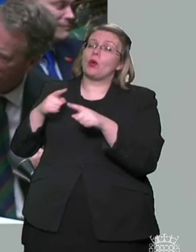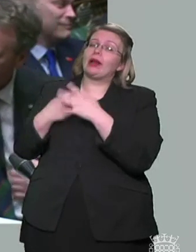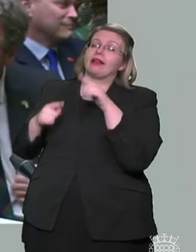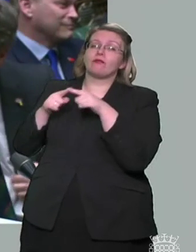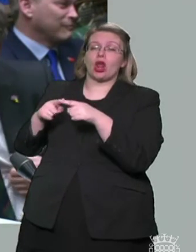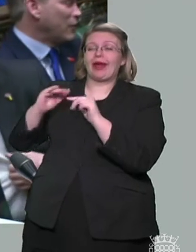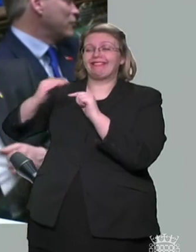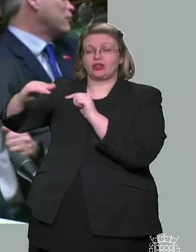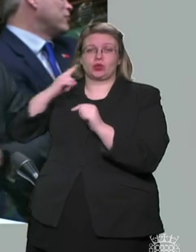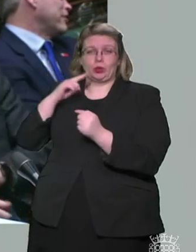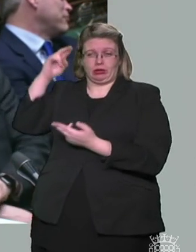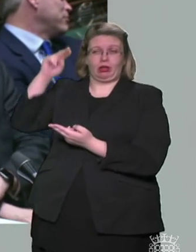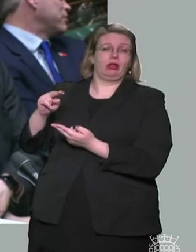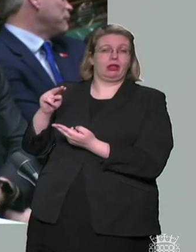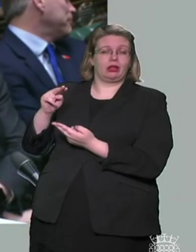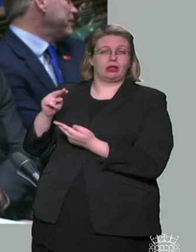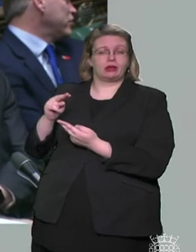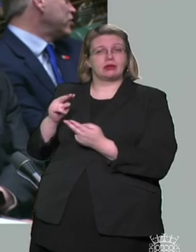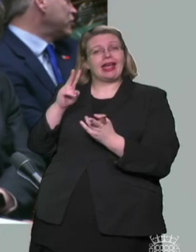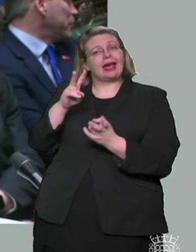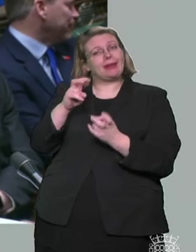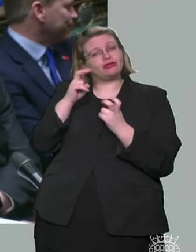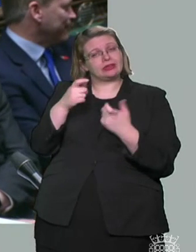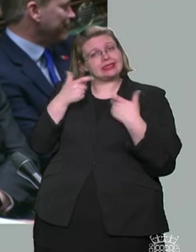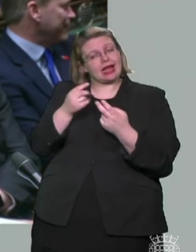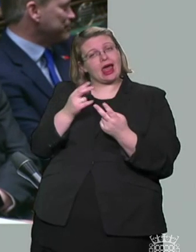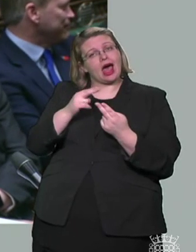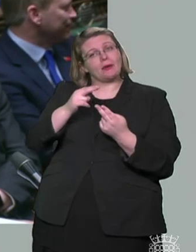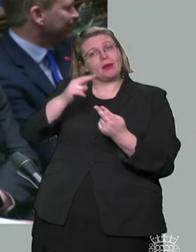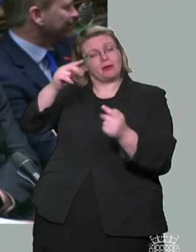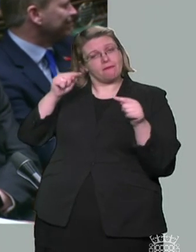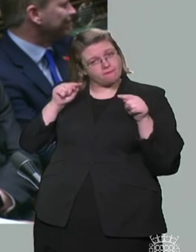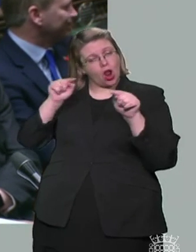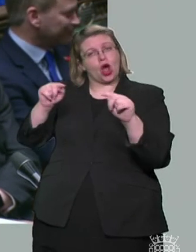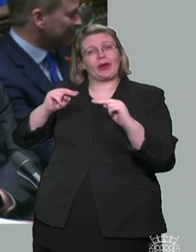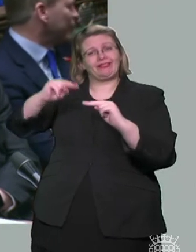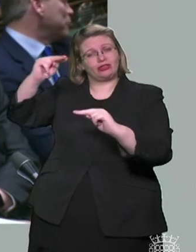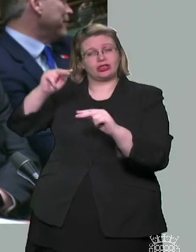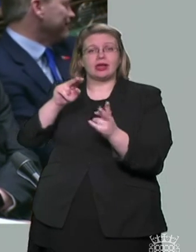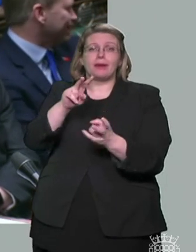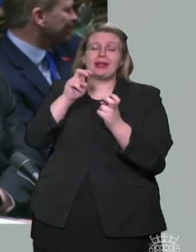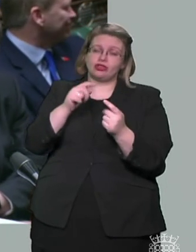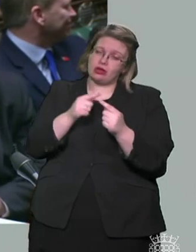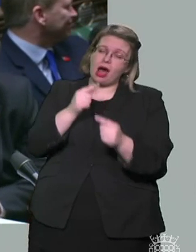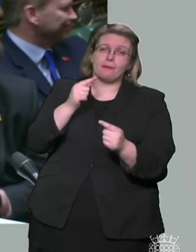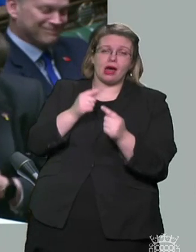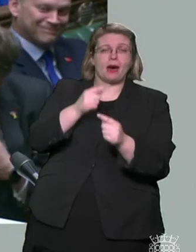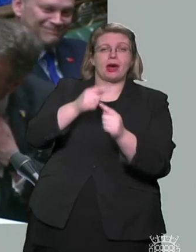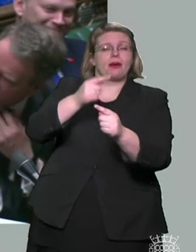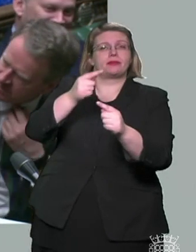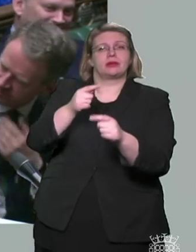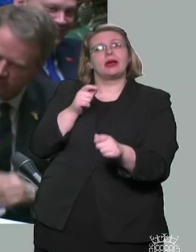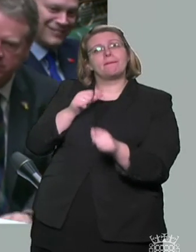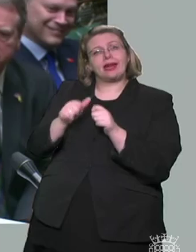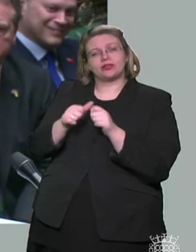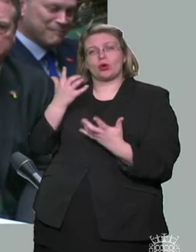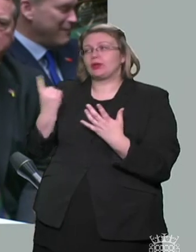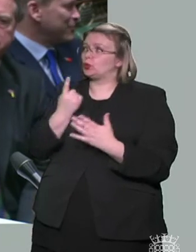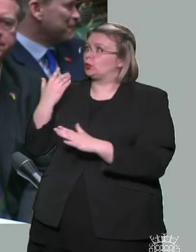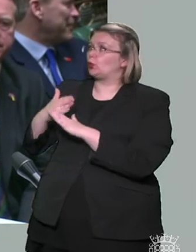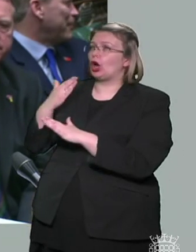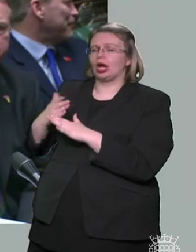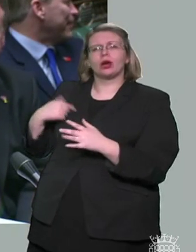As it is, their incomes continue to increase with inflation, and they have gone up faster and further than those of people in work.